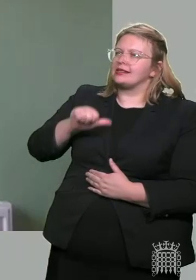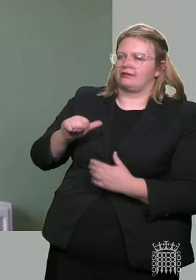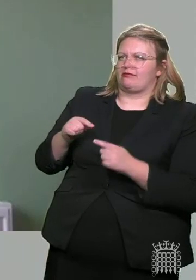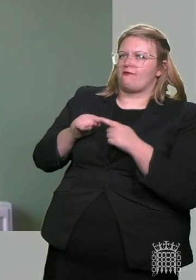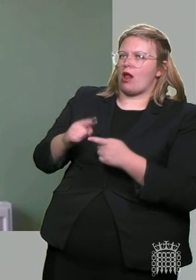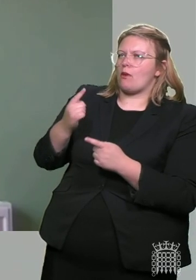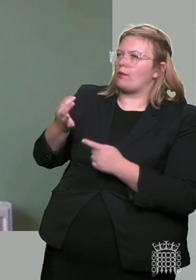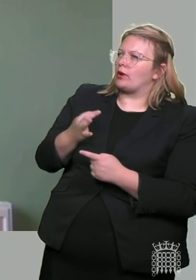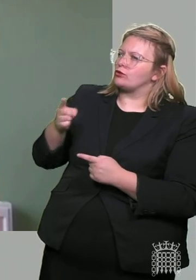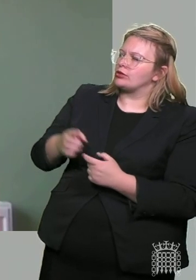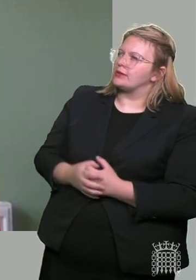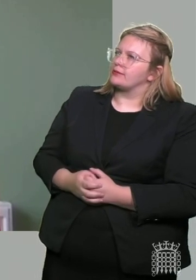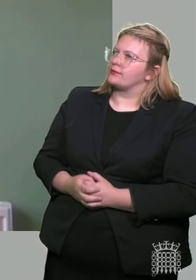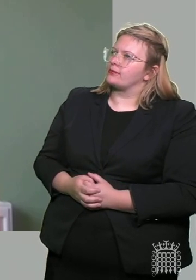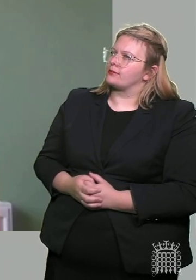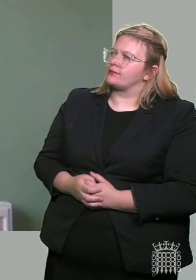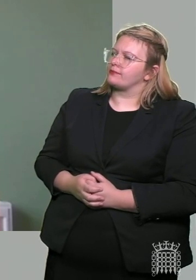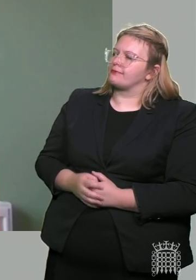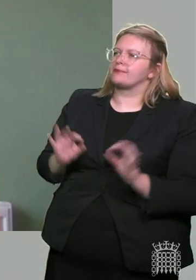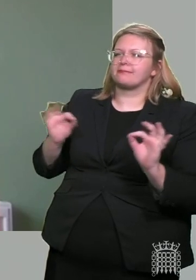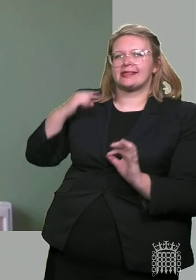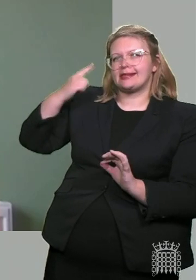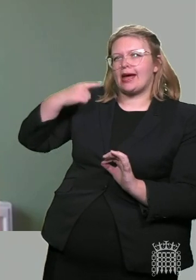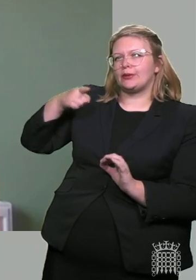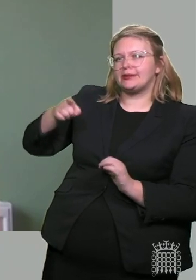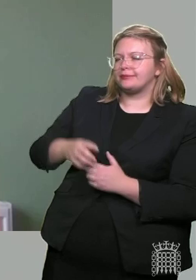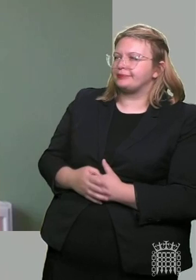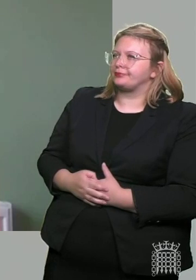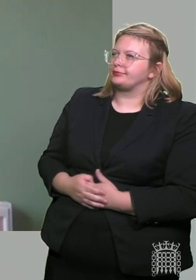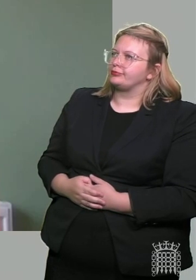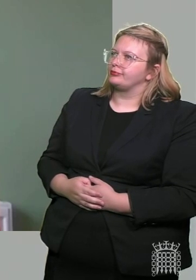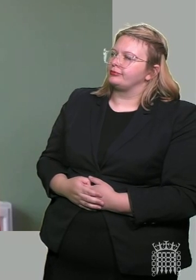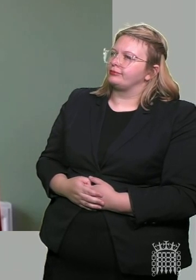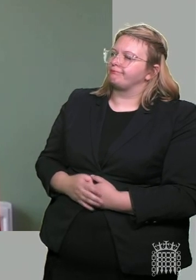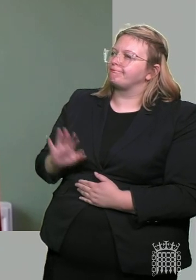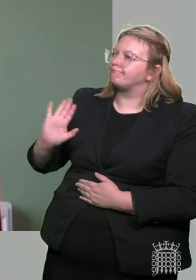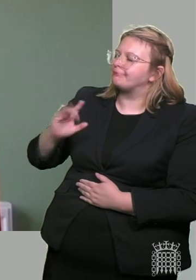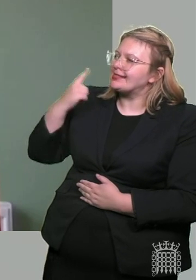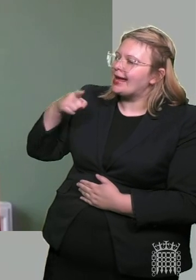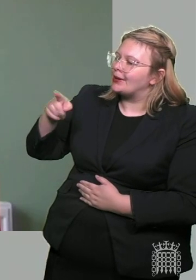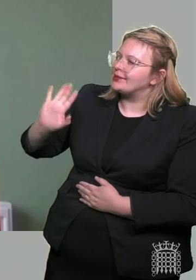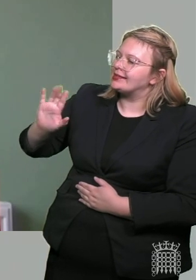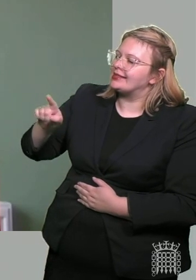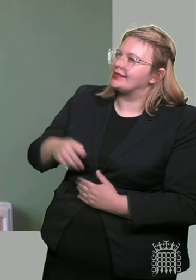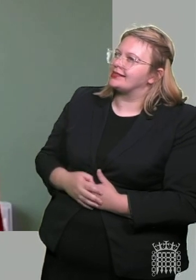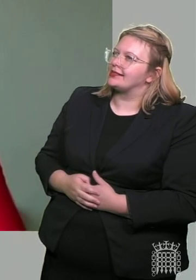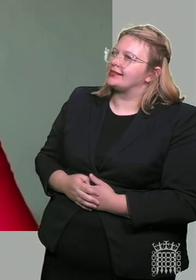You are on mute, I think, Andrea.